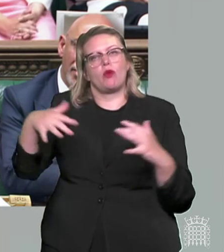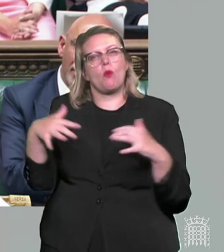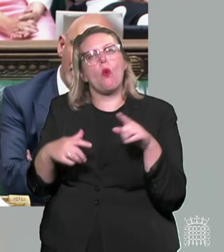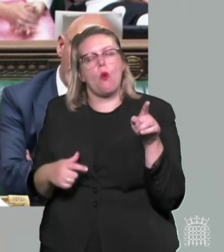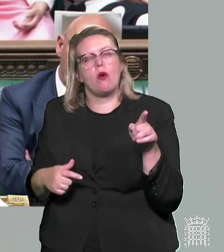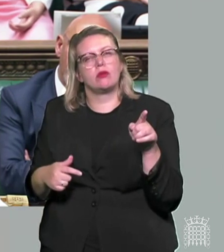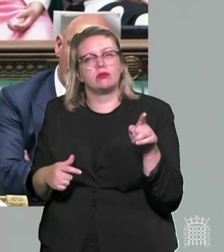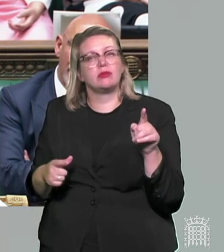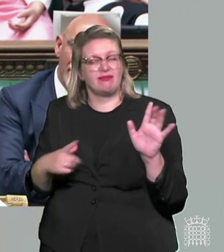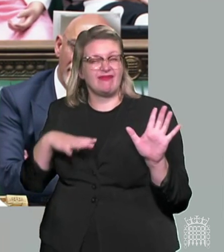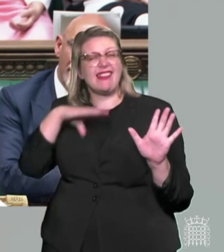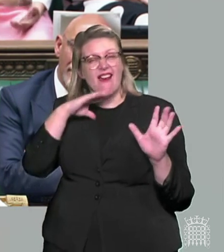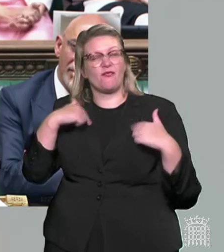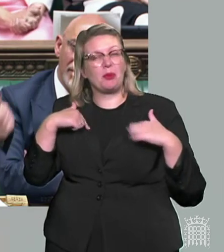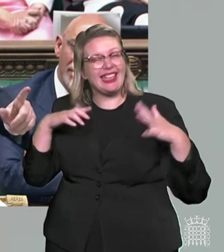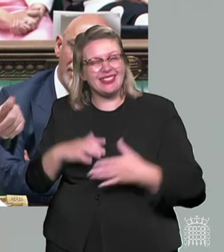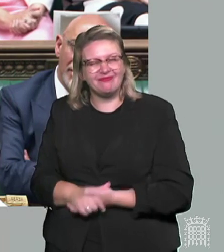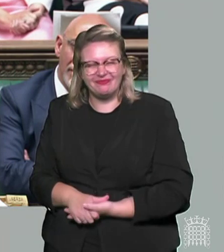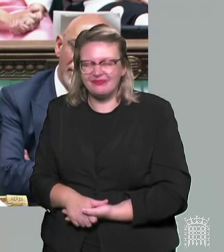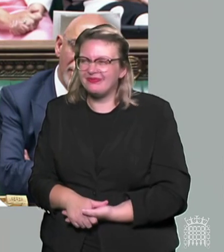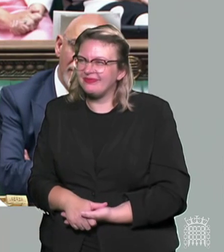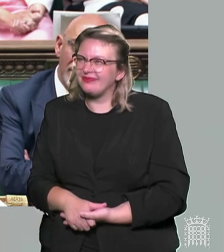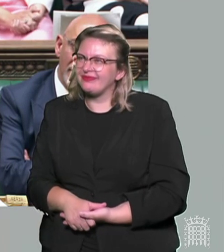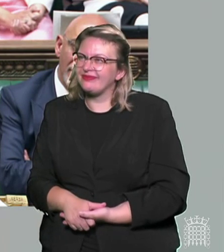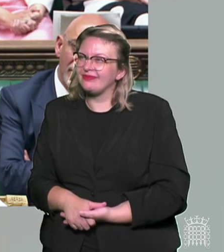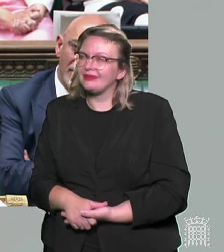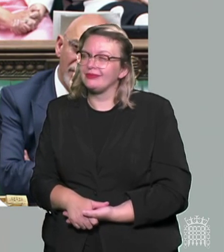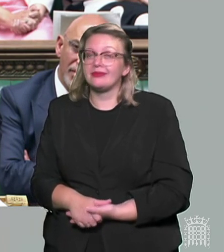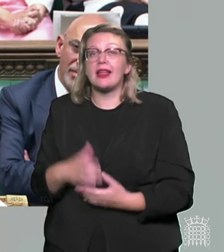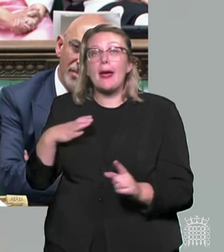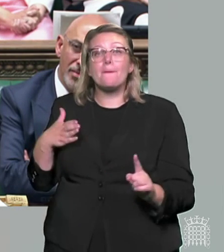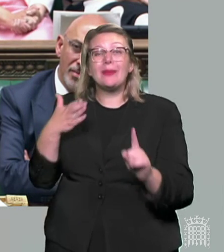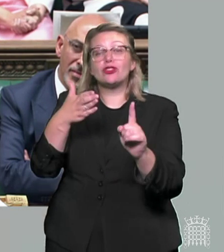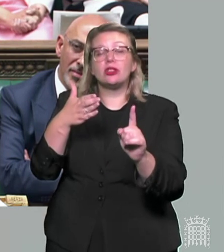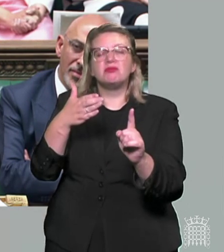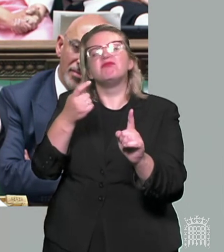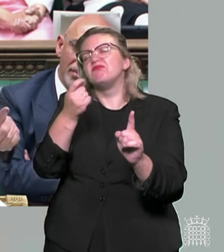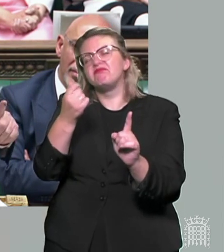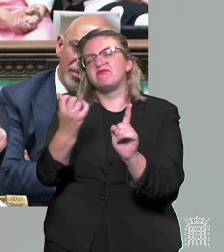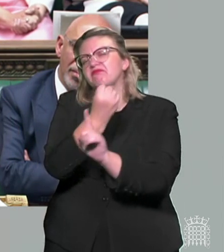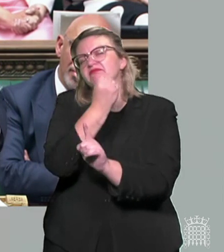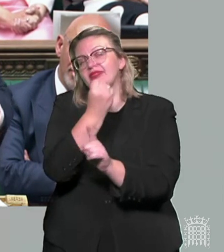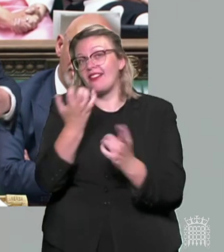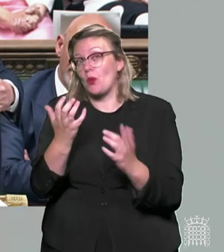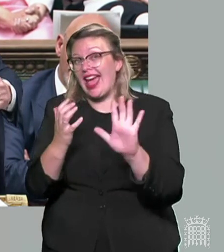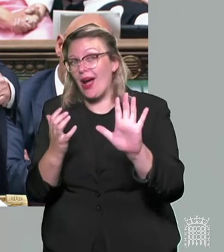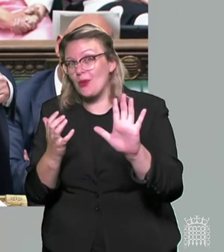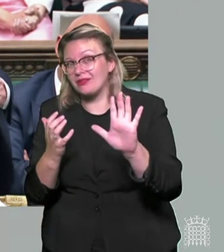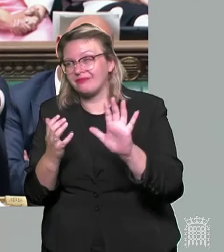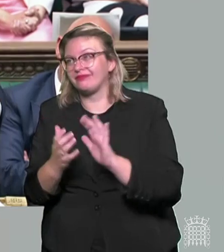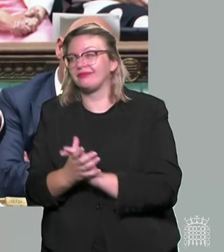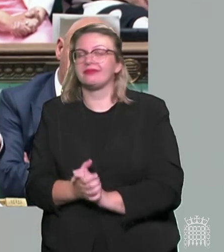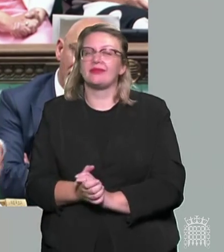Frankly, that is enough to be going on with. Mission largely accomplished—for now.